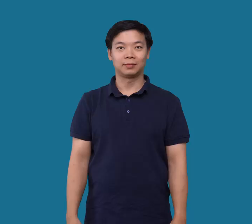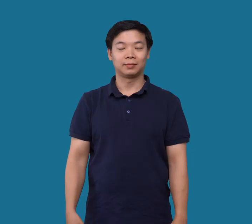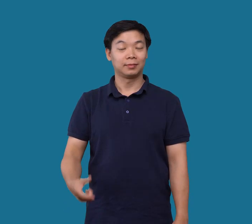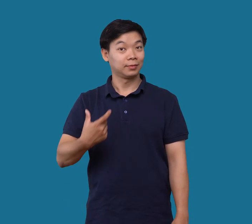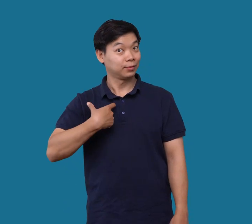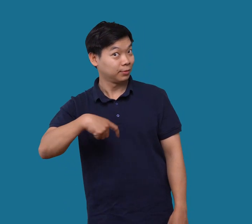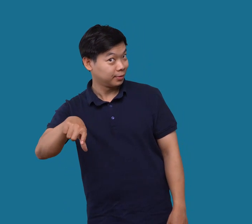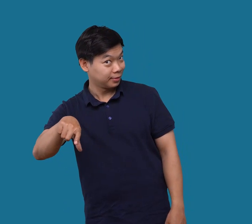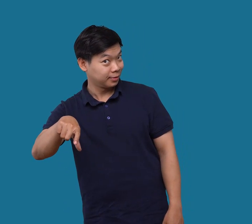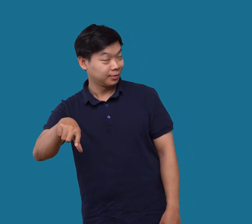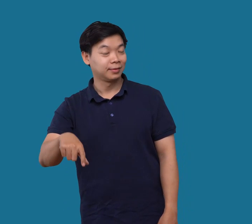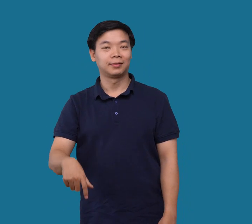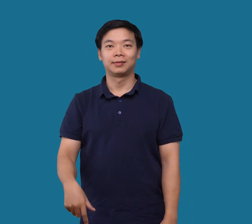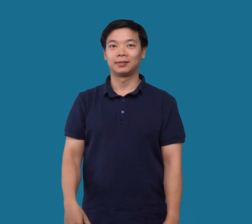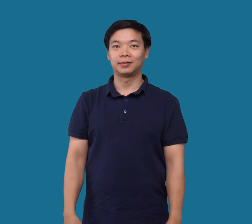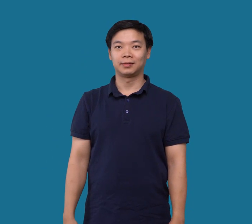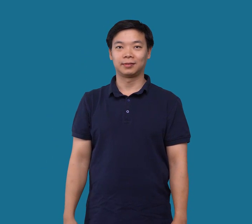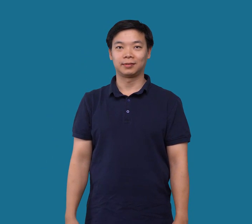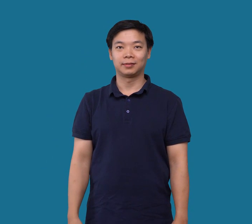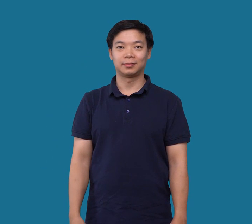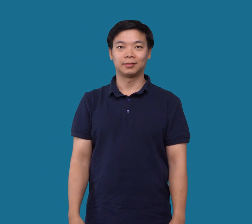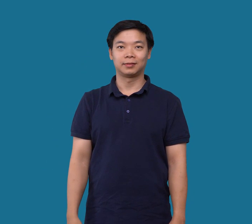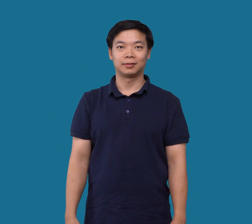làm bài tập